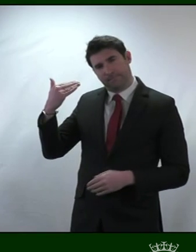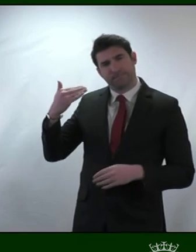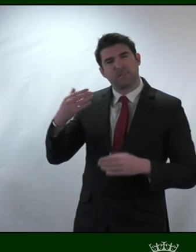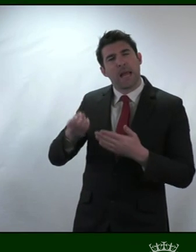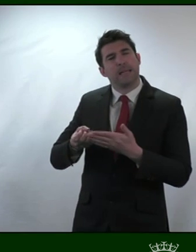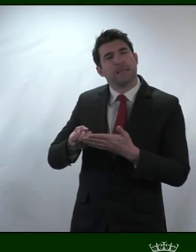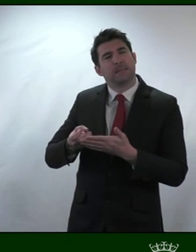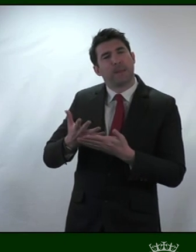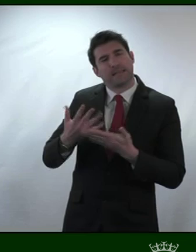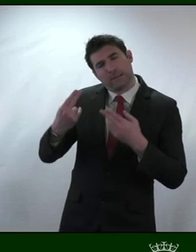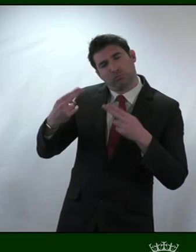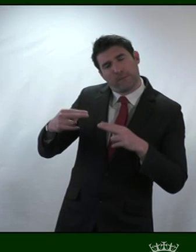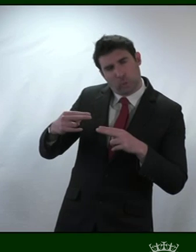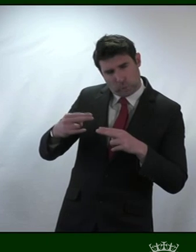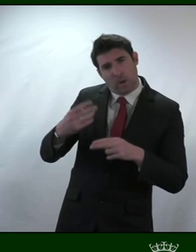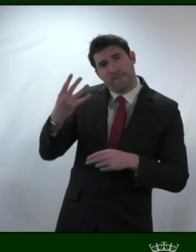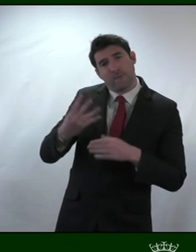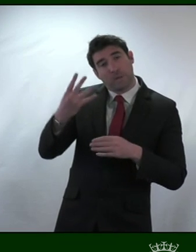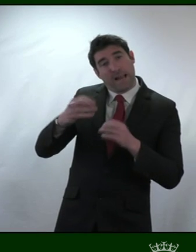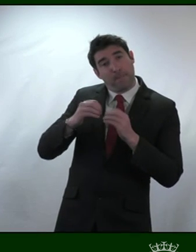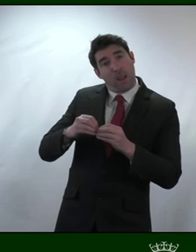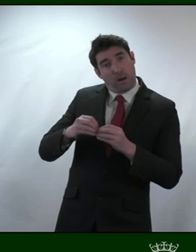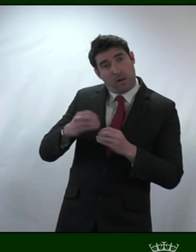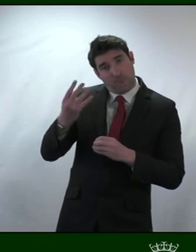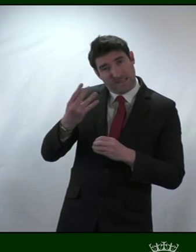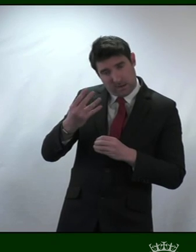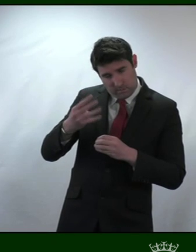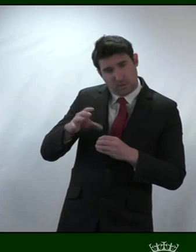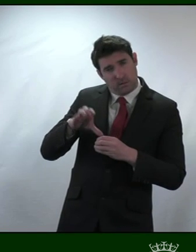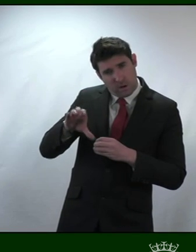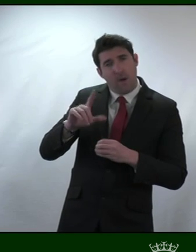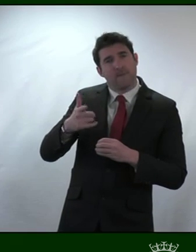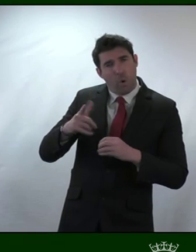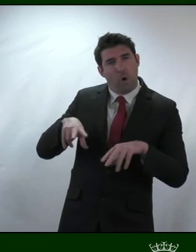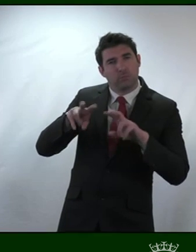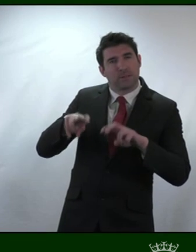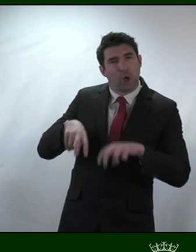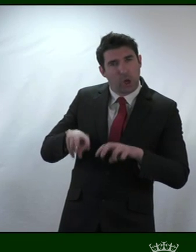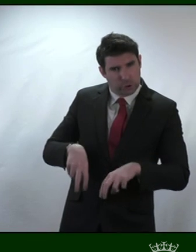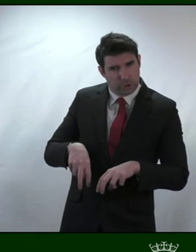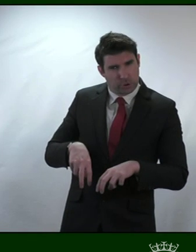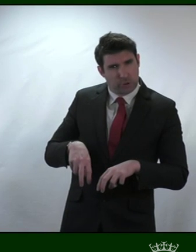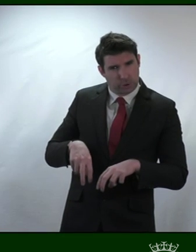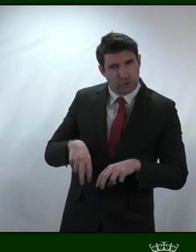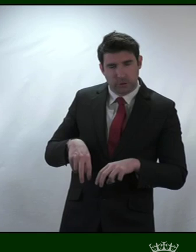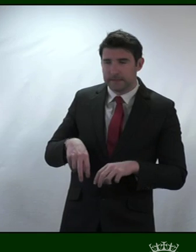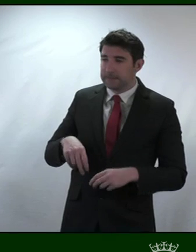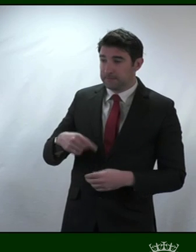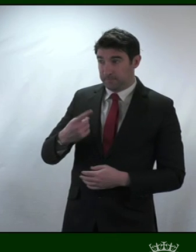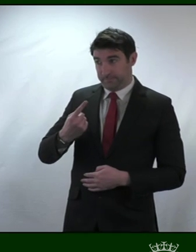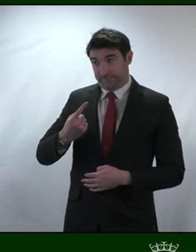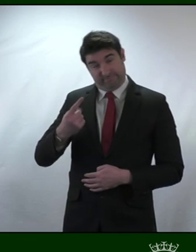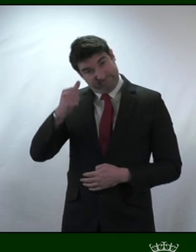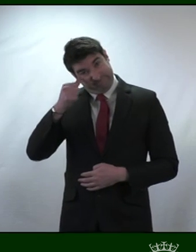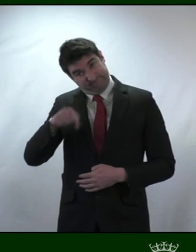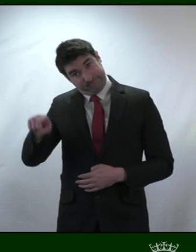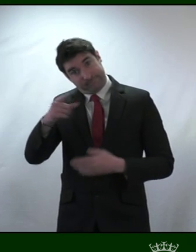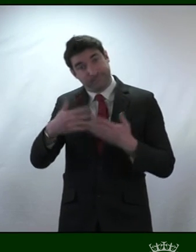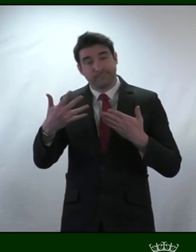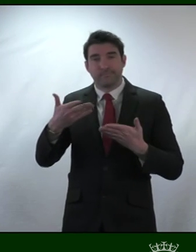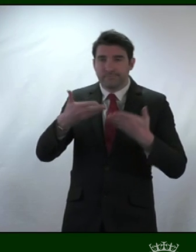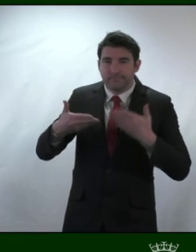That was excellent news, but there is a concern that charity-funded medical research, which has been hit hard by the pandemic, will still be left behind.